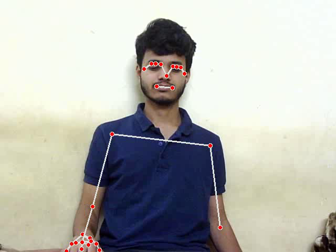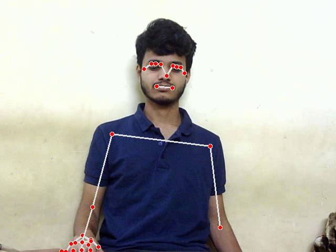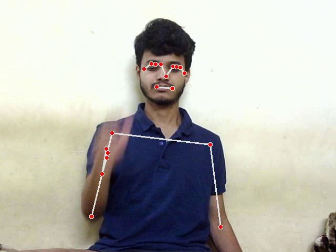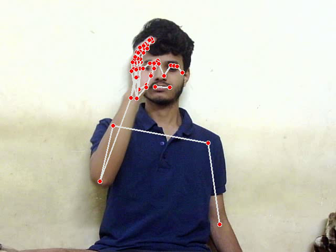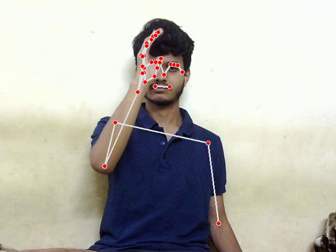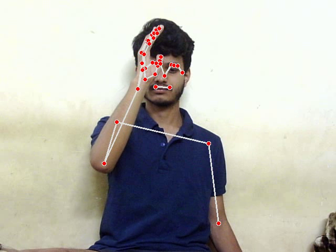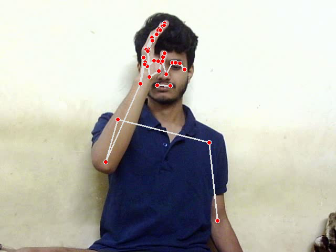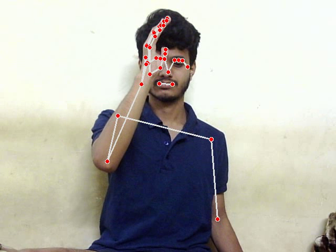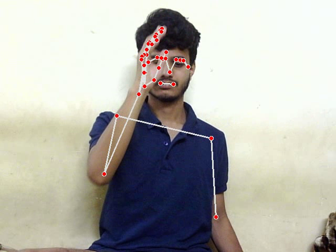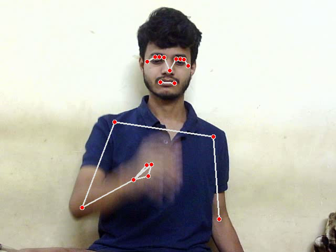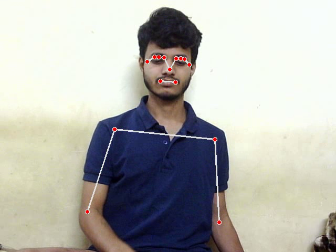father